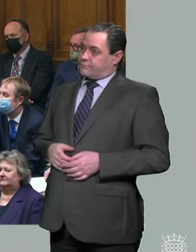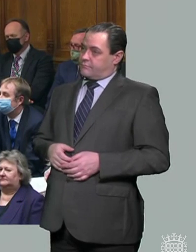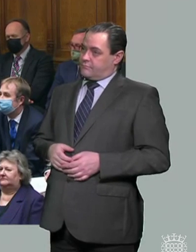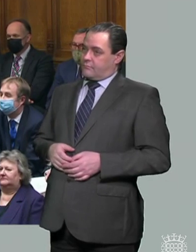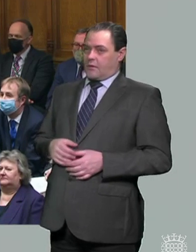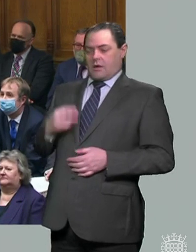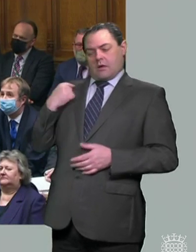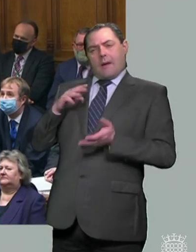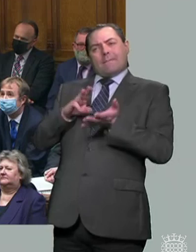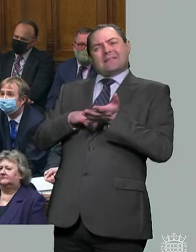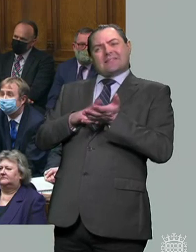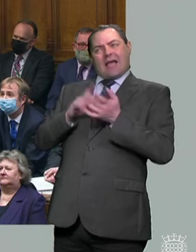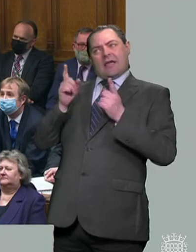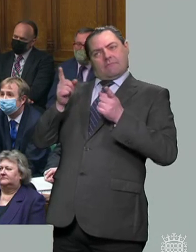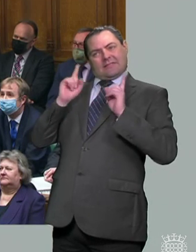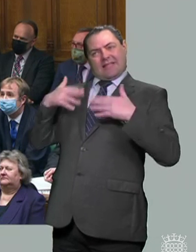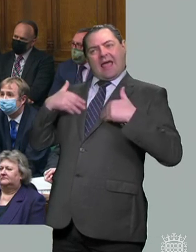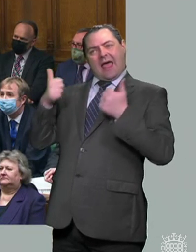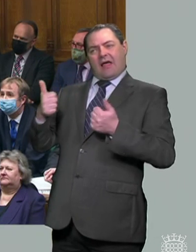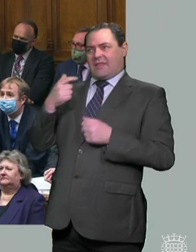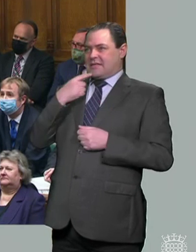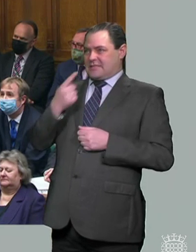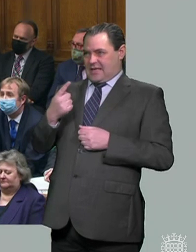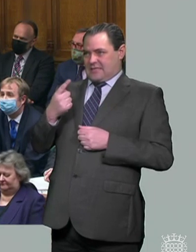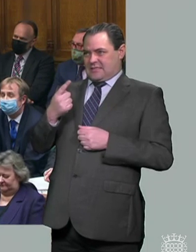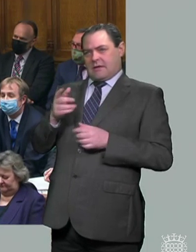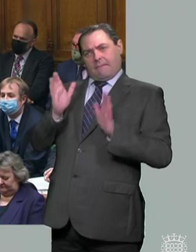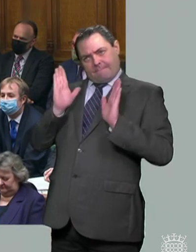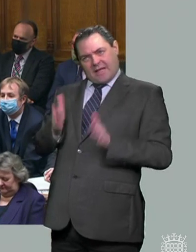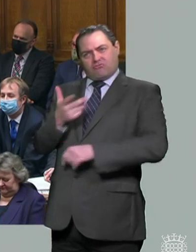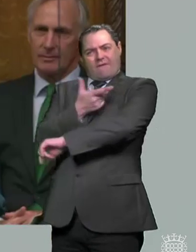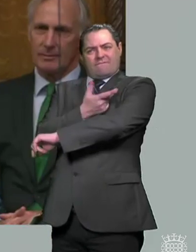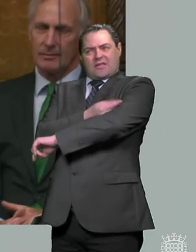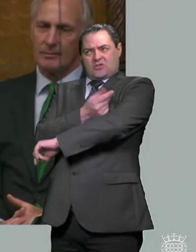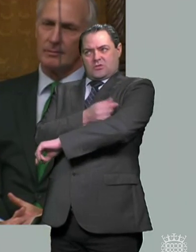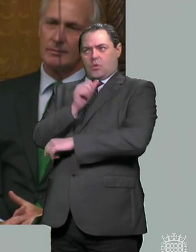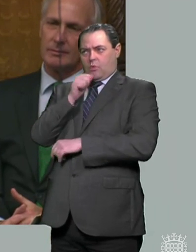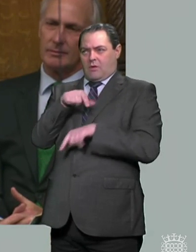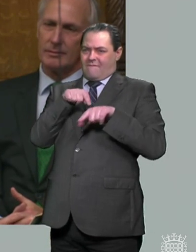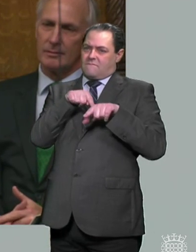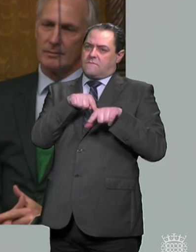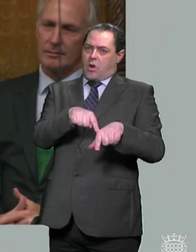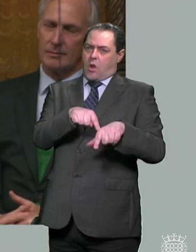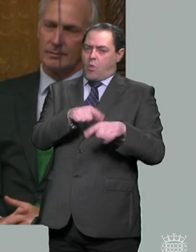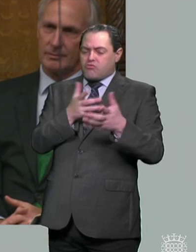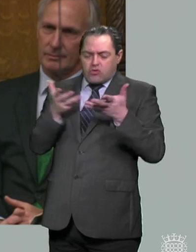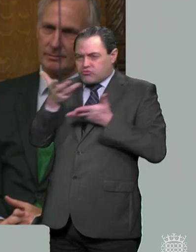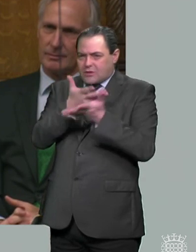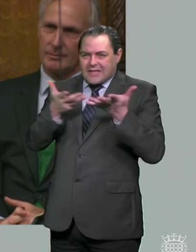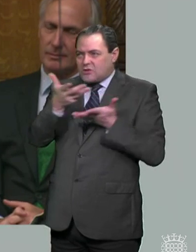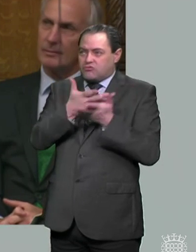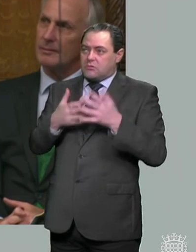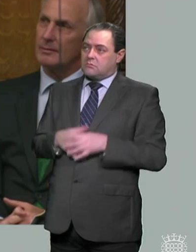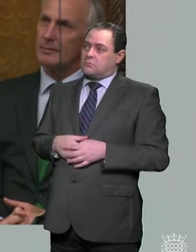On Monday, the Secretary of State for Health and Social Care said mandatory vaccinations would be subject to a consultation.